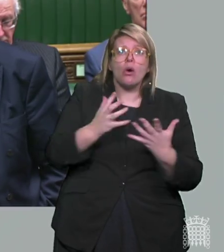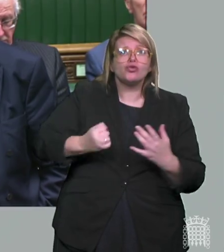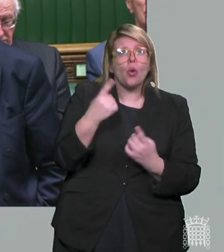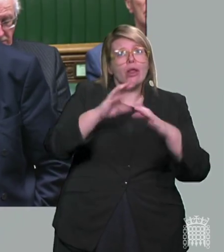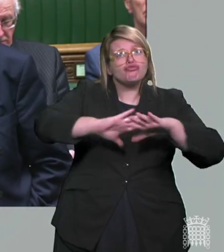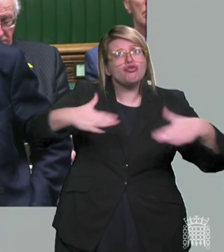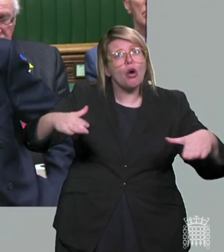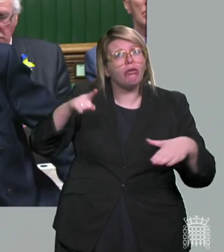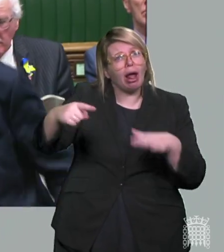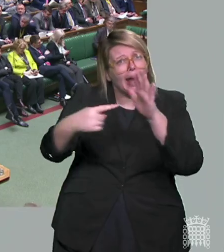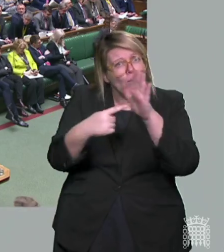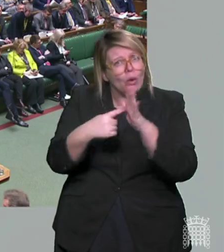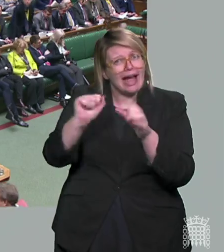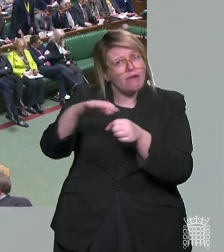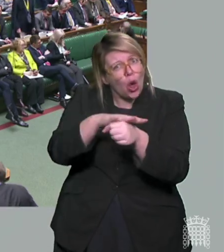These are vital local jobs.